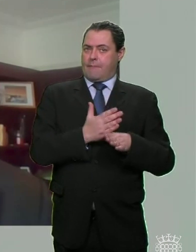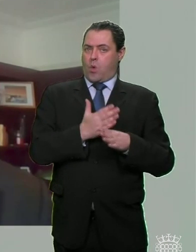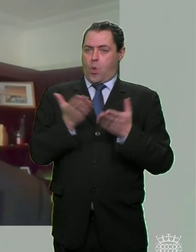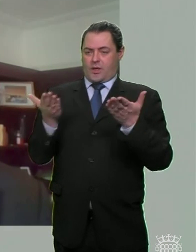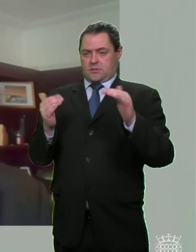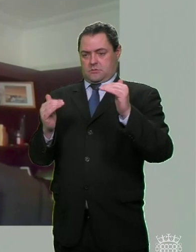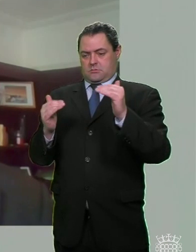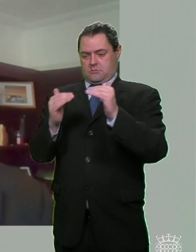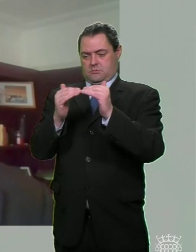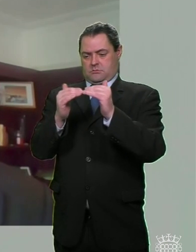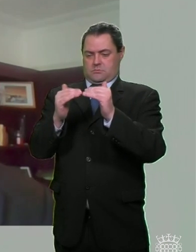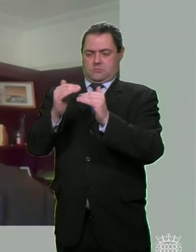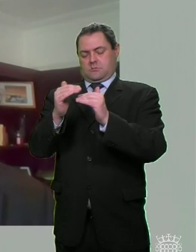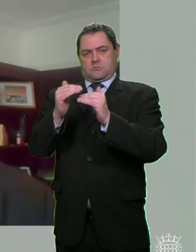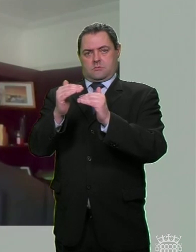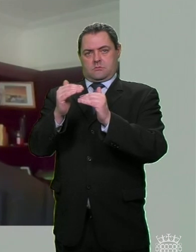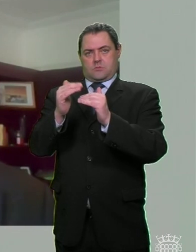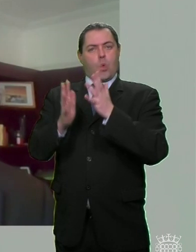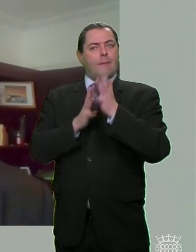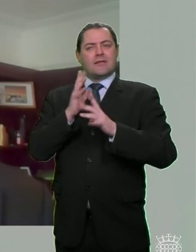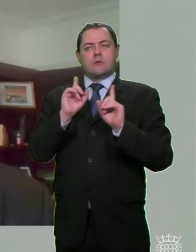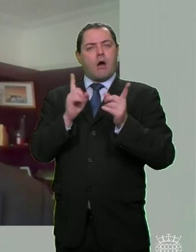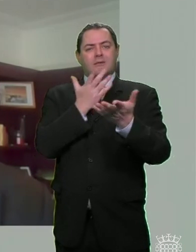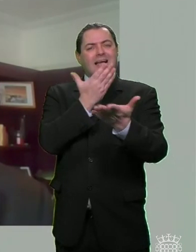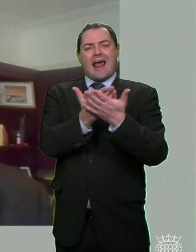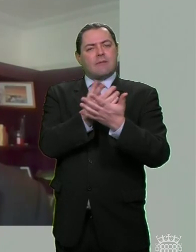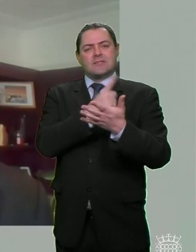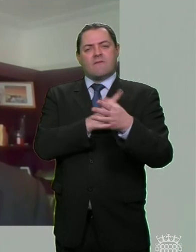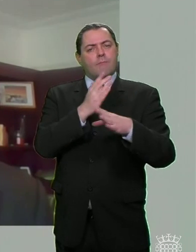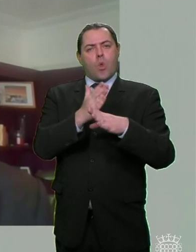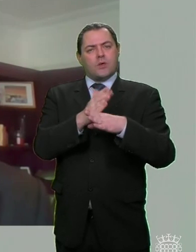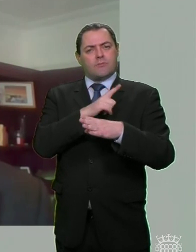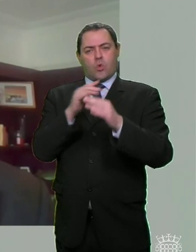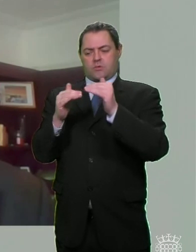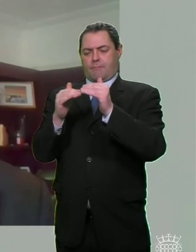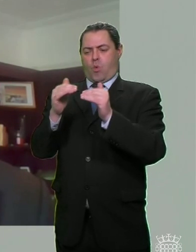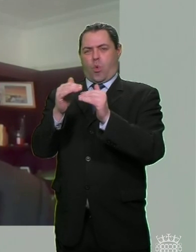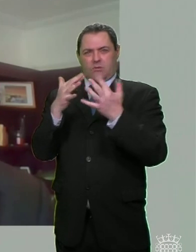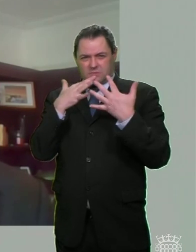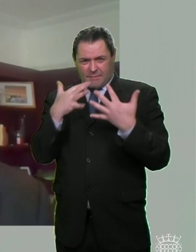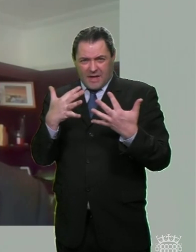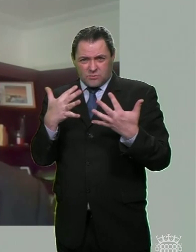As a result, she did not qualify, and still does not qualify, for any financial support.